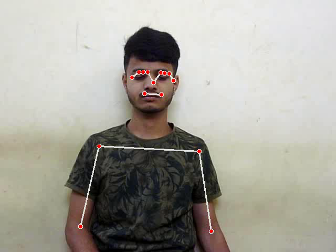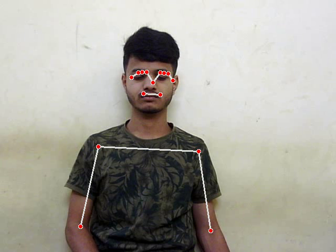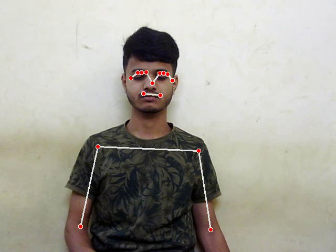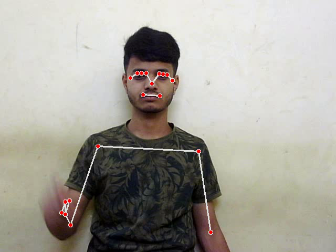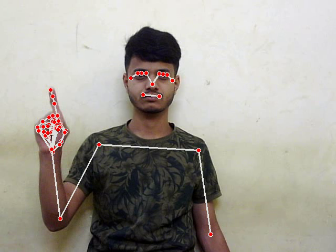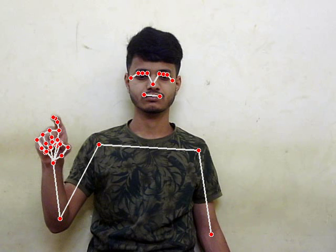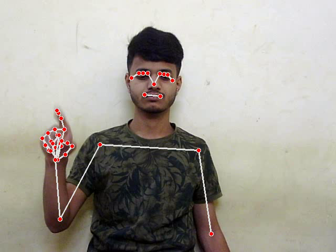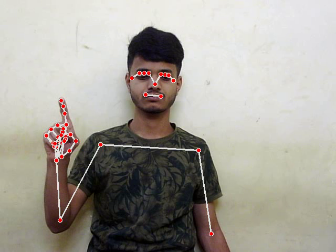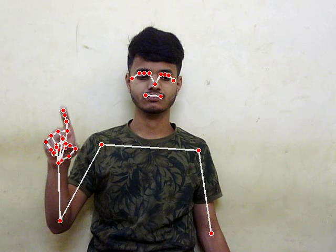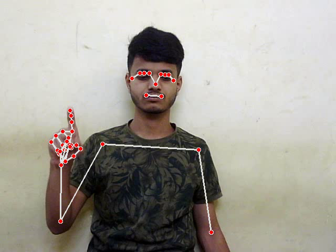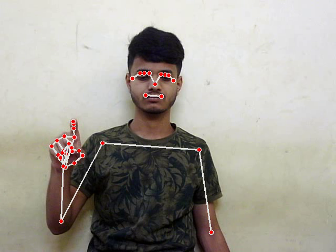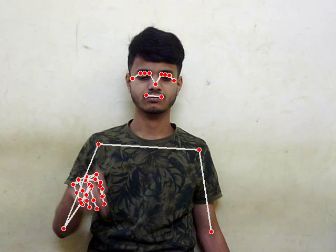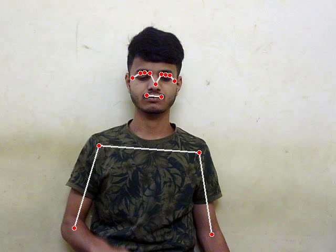need